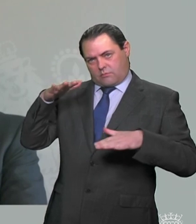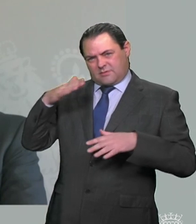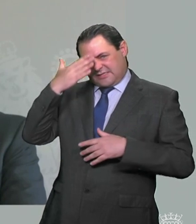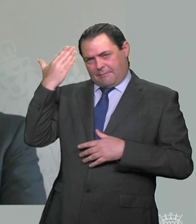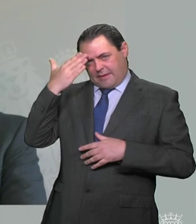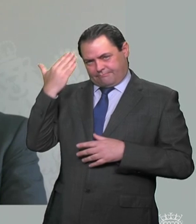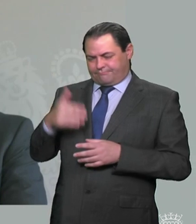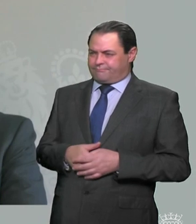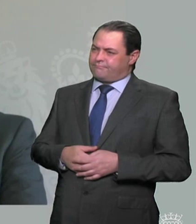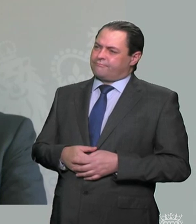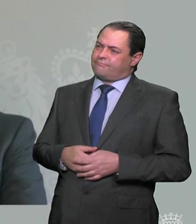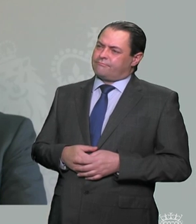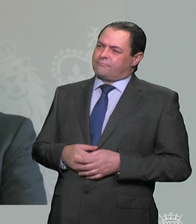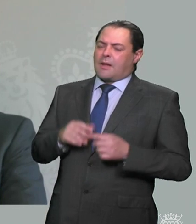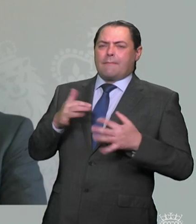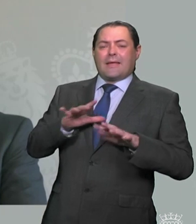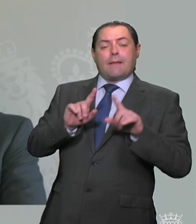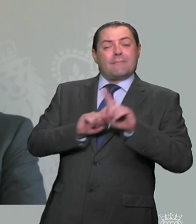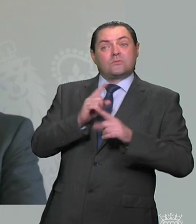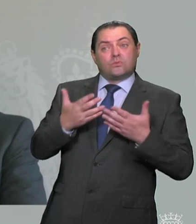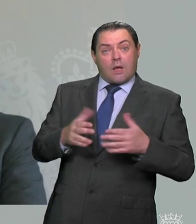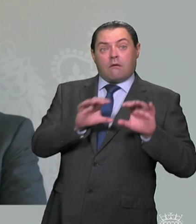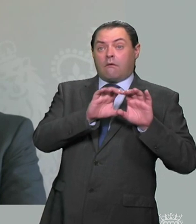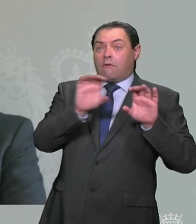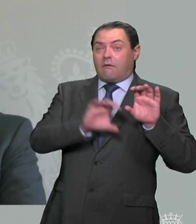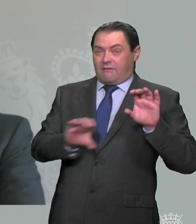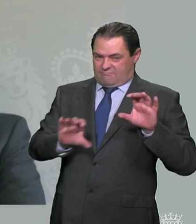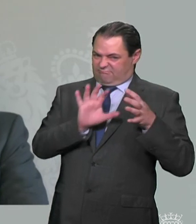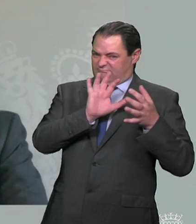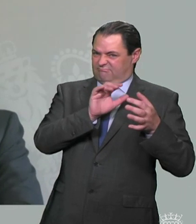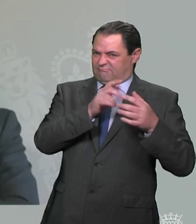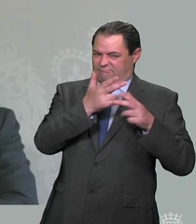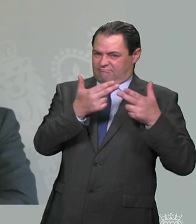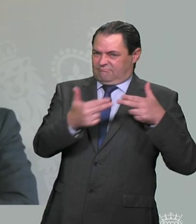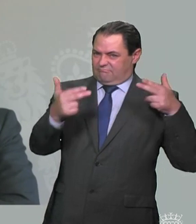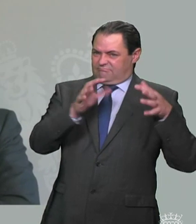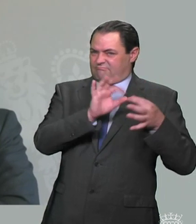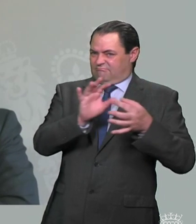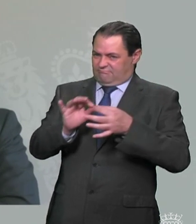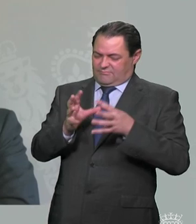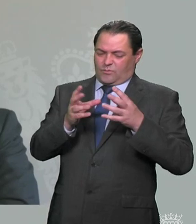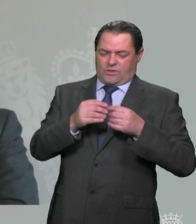This morning I had meetings—virtual meetings, I should say—with ministerial colleagues and others.